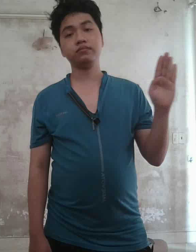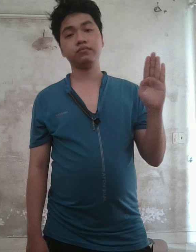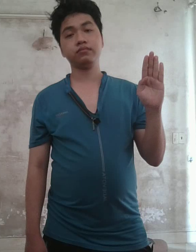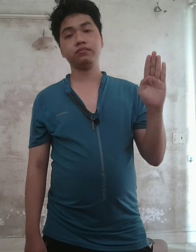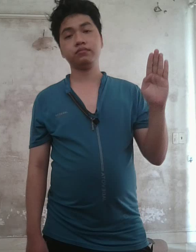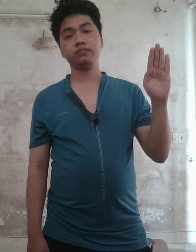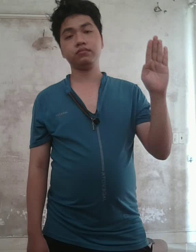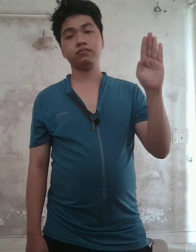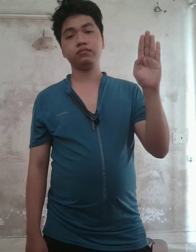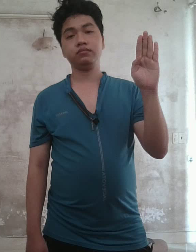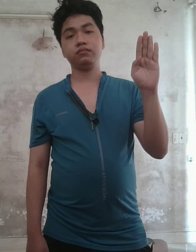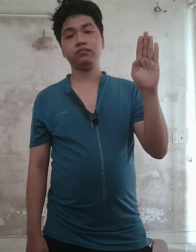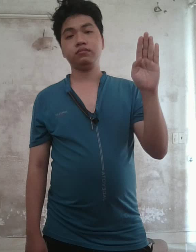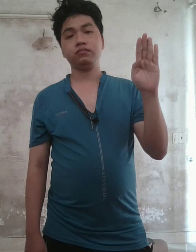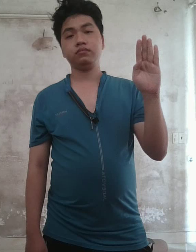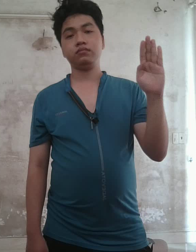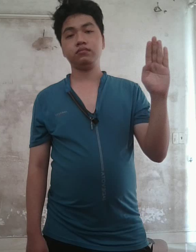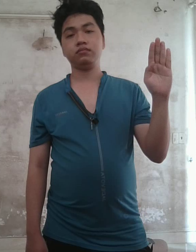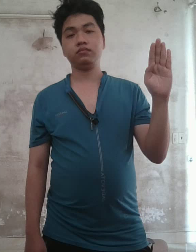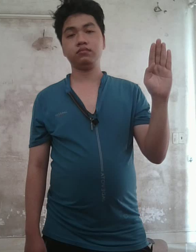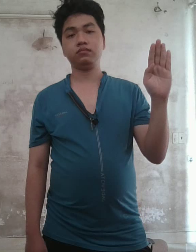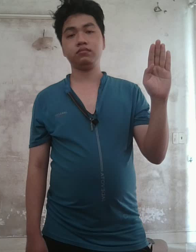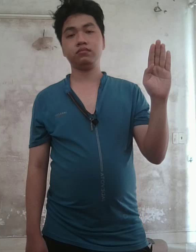b